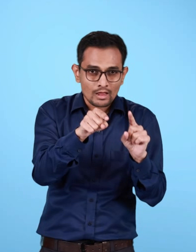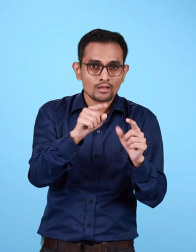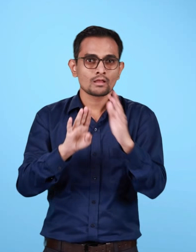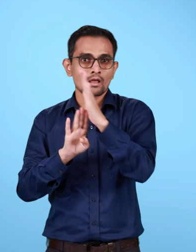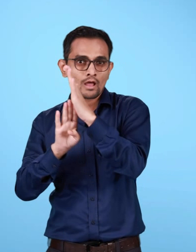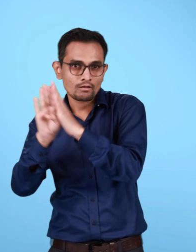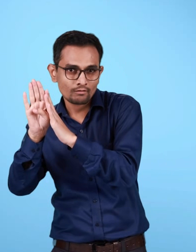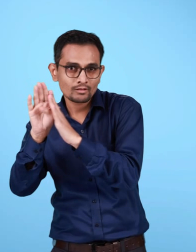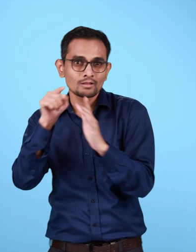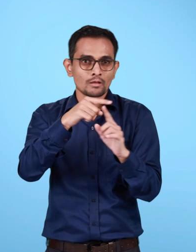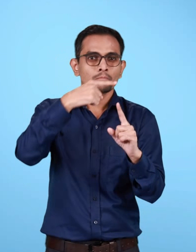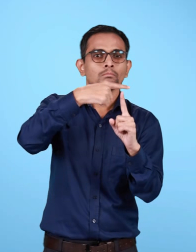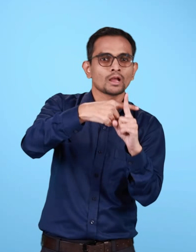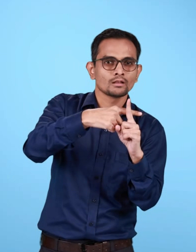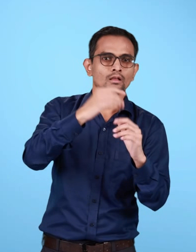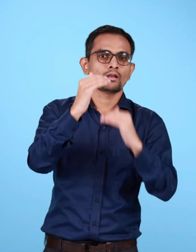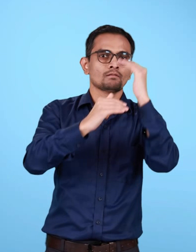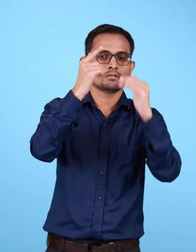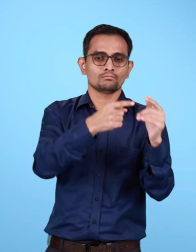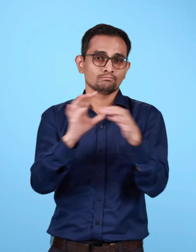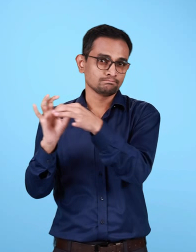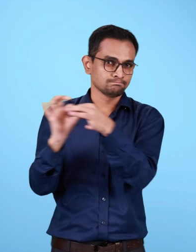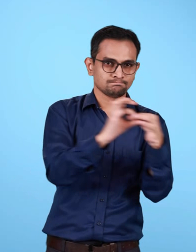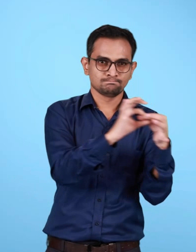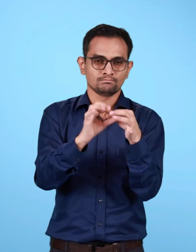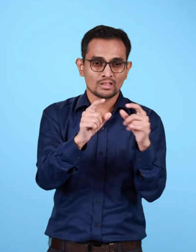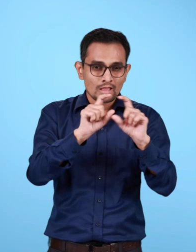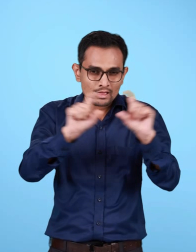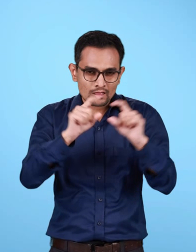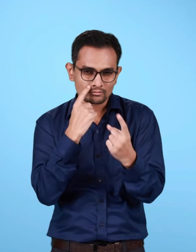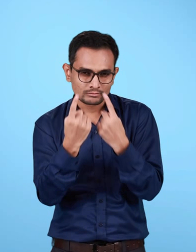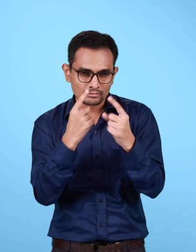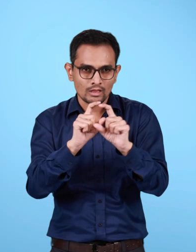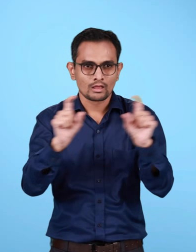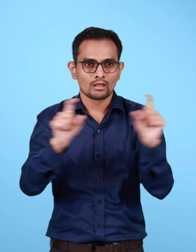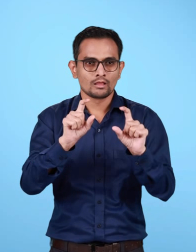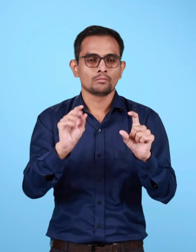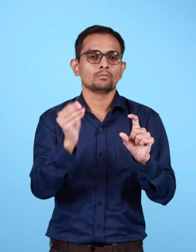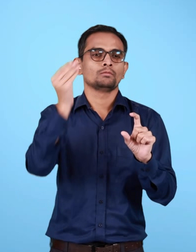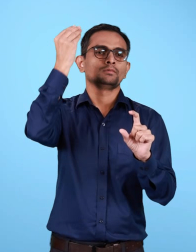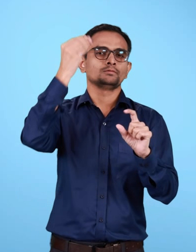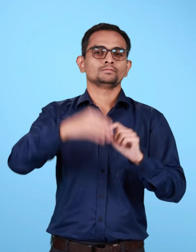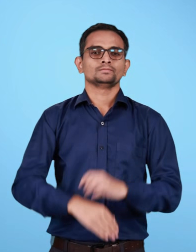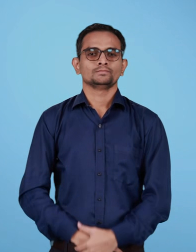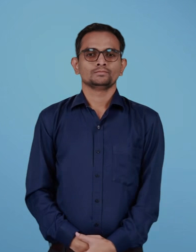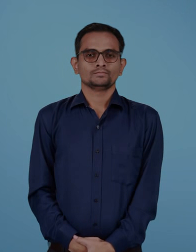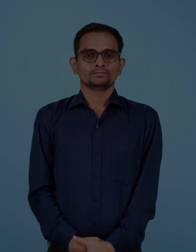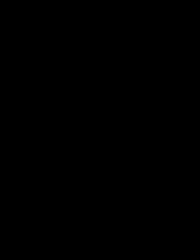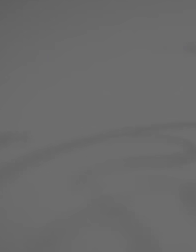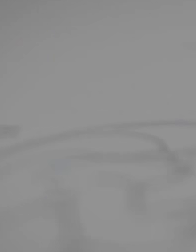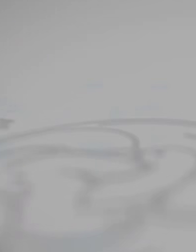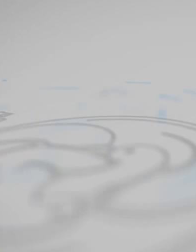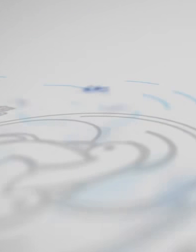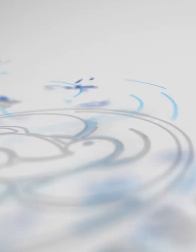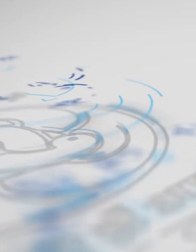conservation and development.